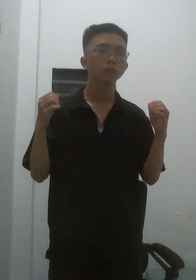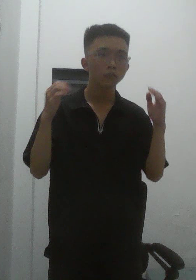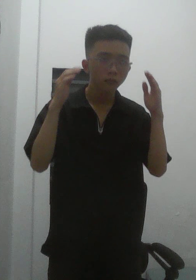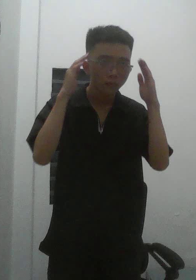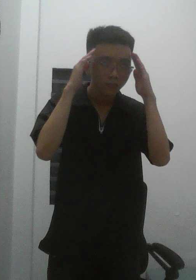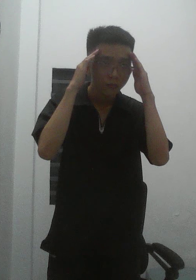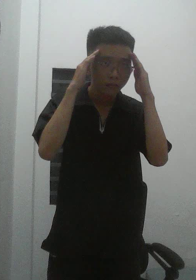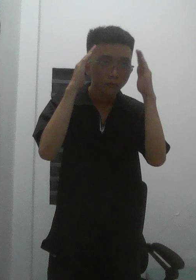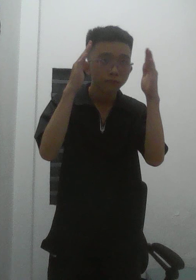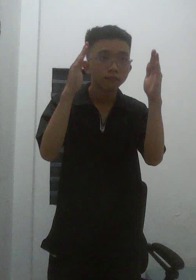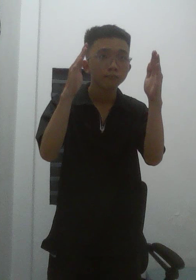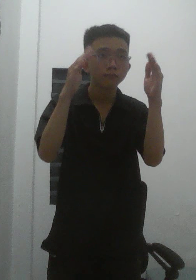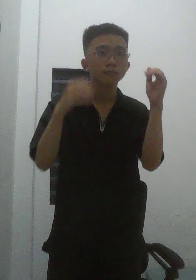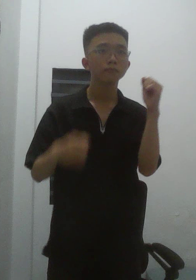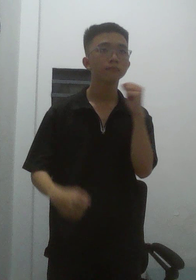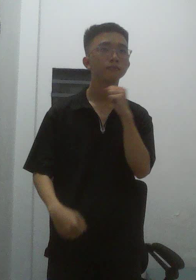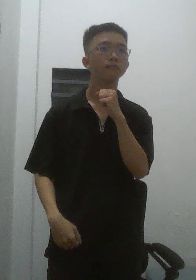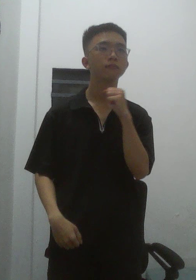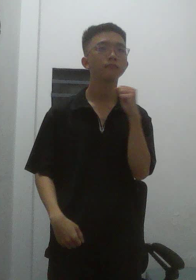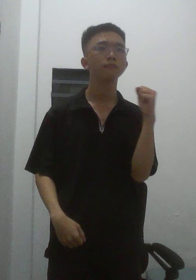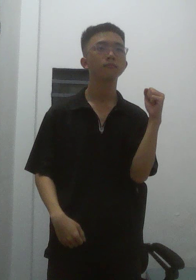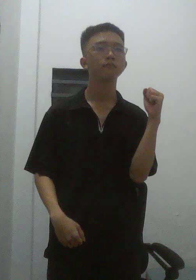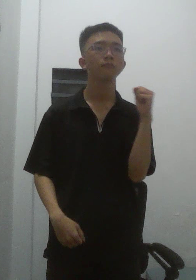khong quan tam